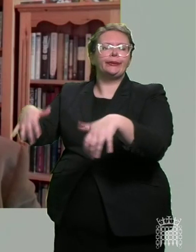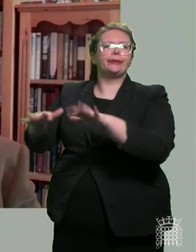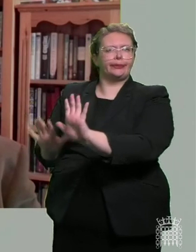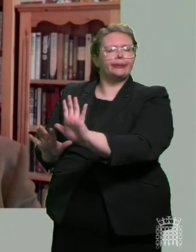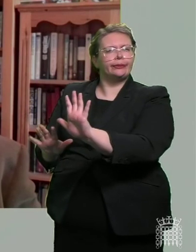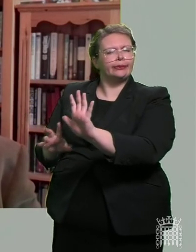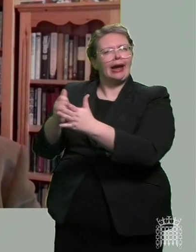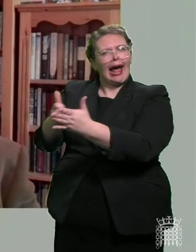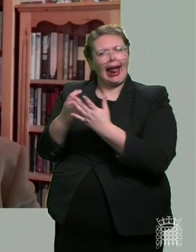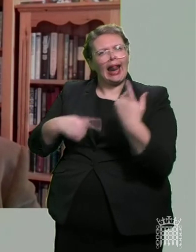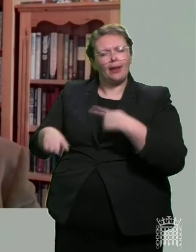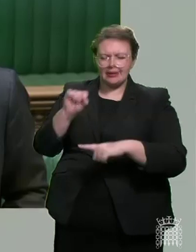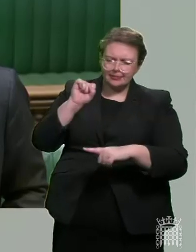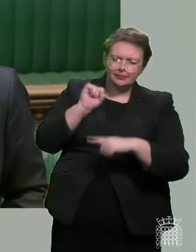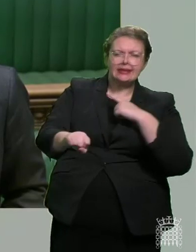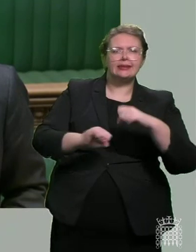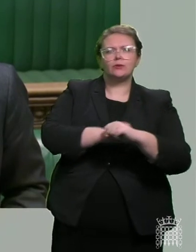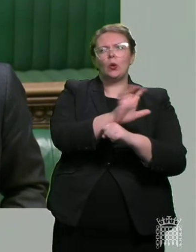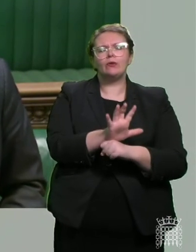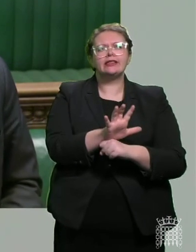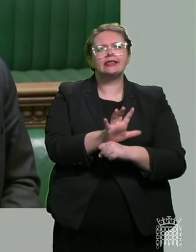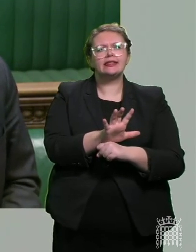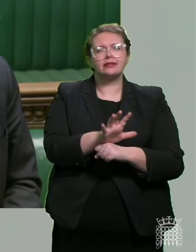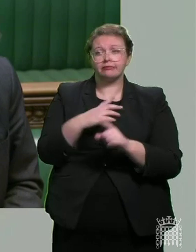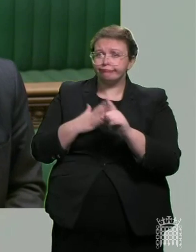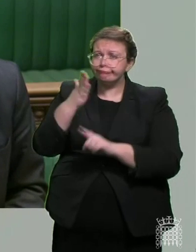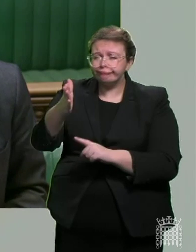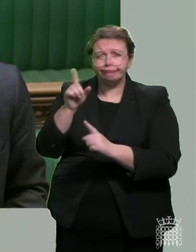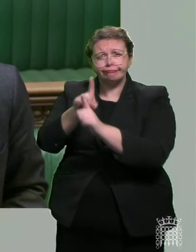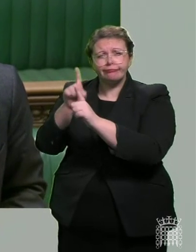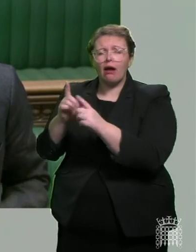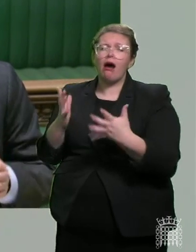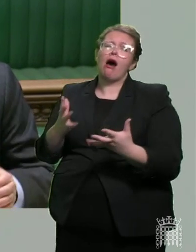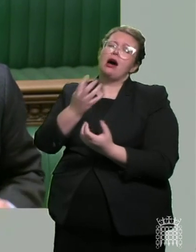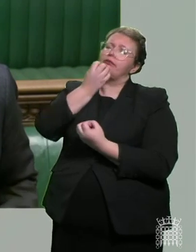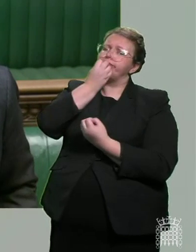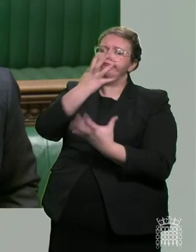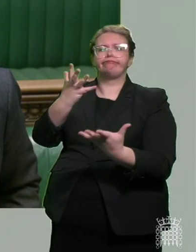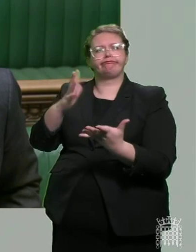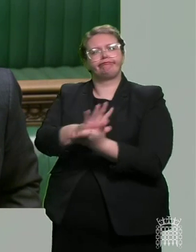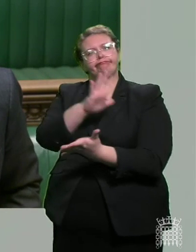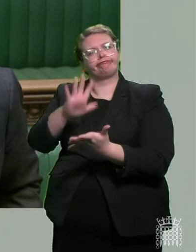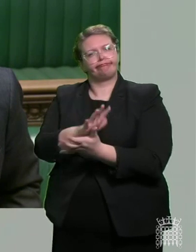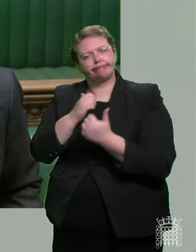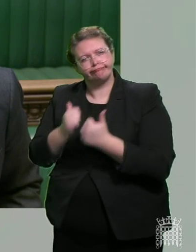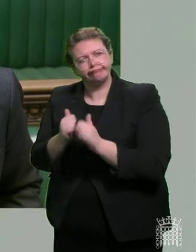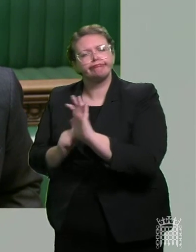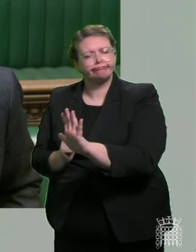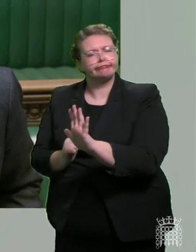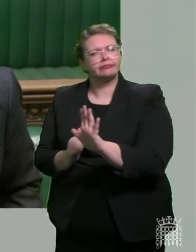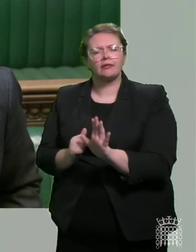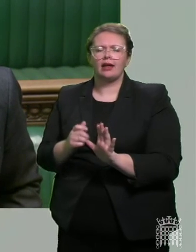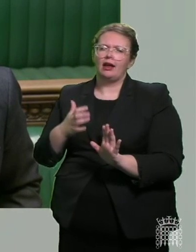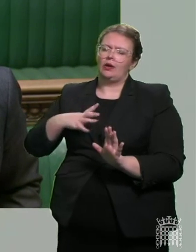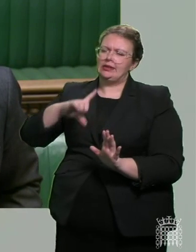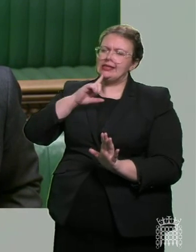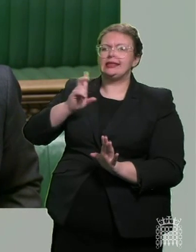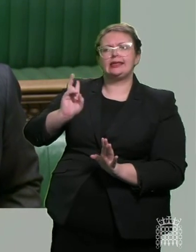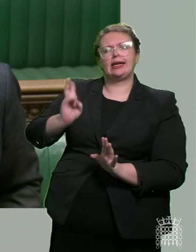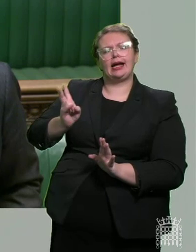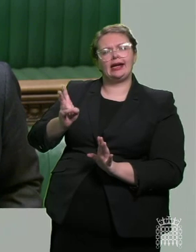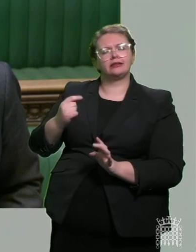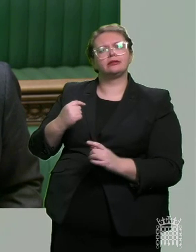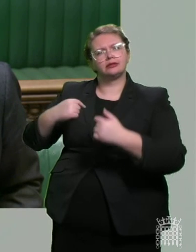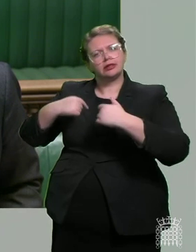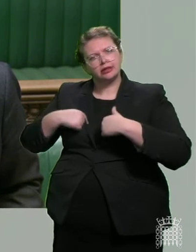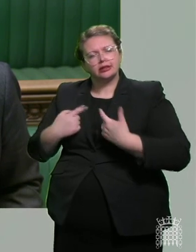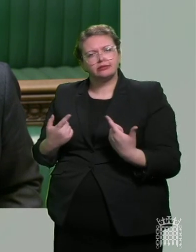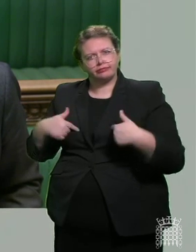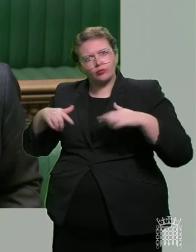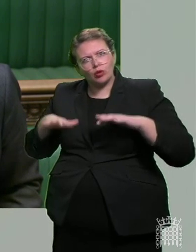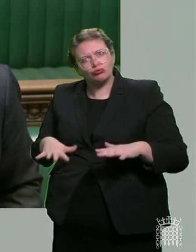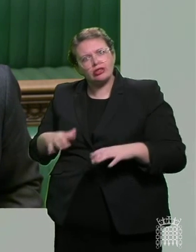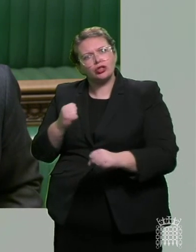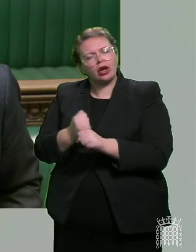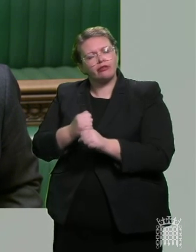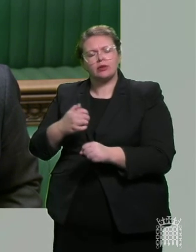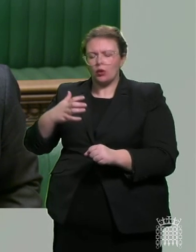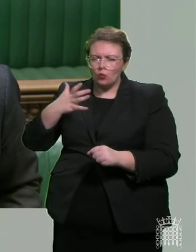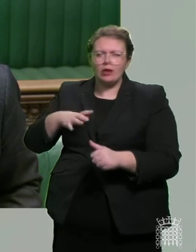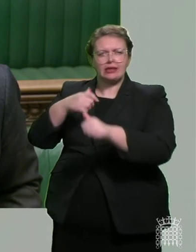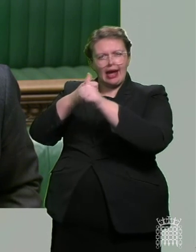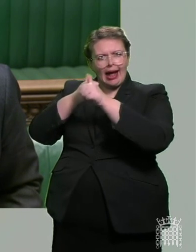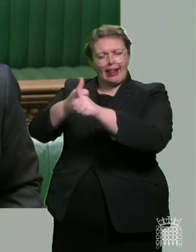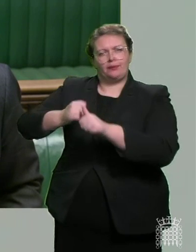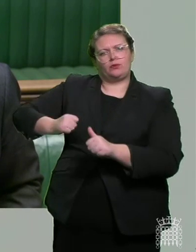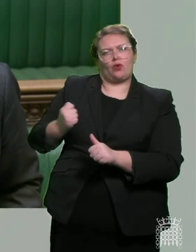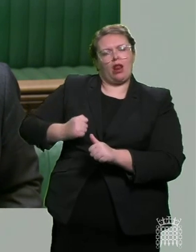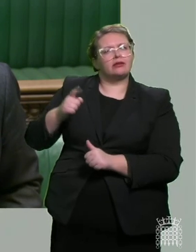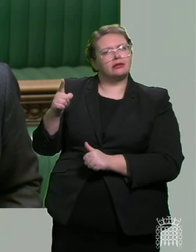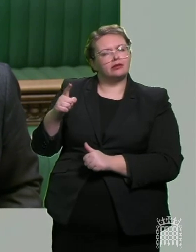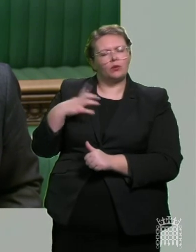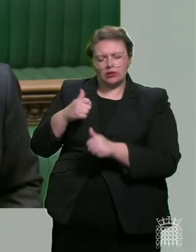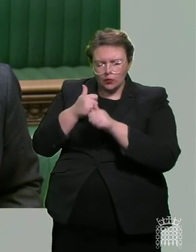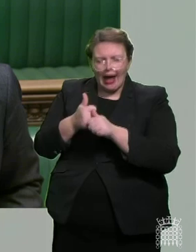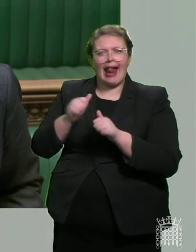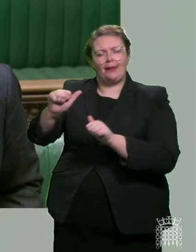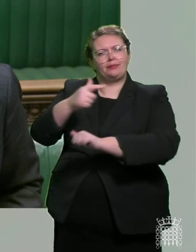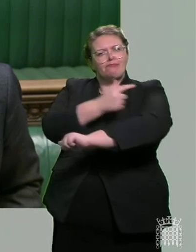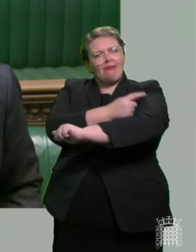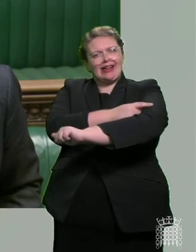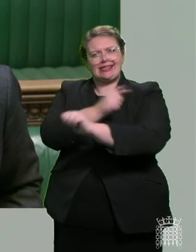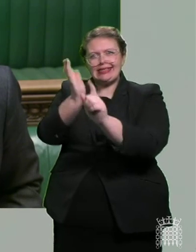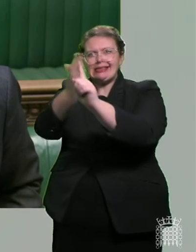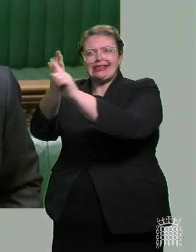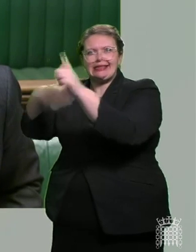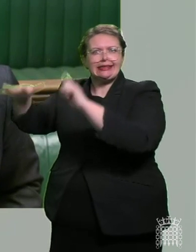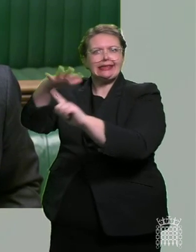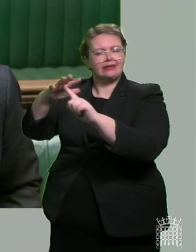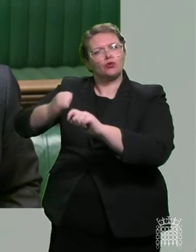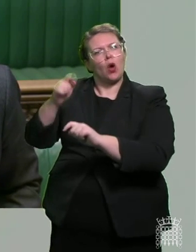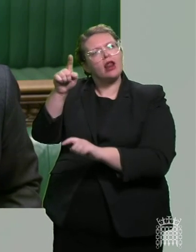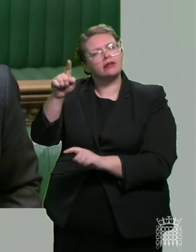I very much appreciate and sympathise with the predicament of leaseholders who are in that situation, but we are working to clear the backlog, and I can tell him that my right honourable Friends the Chancellor and the Communities Secretary will be coming forward with a full package to address the issue.